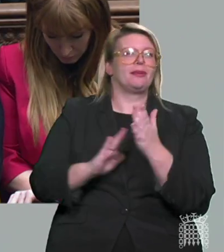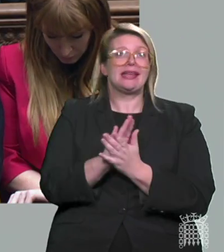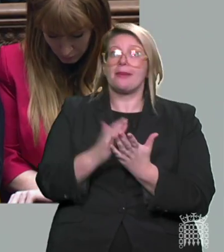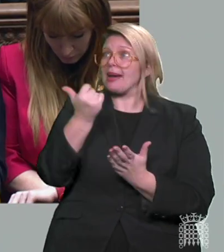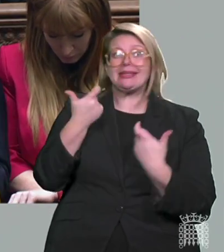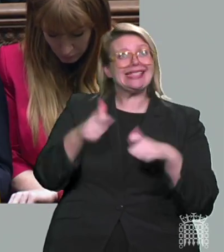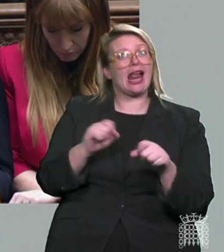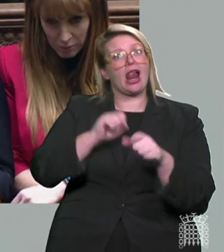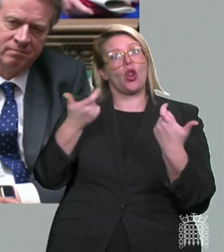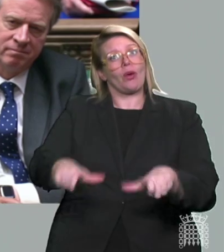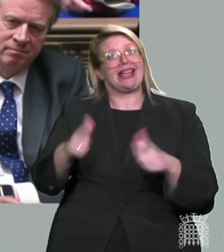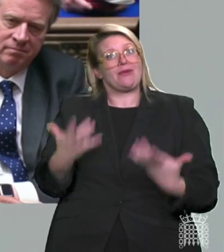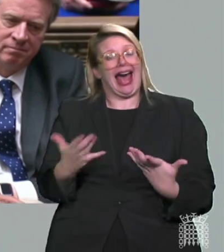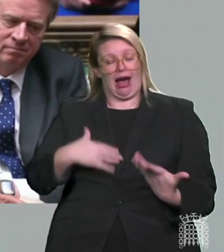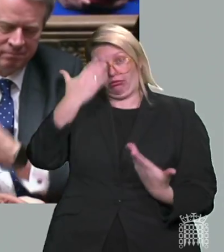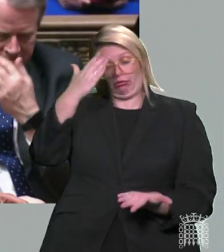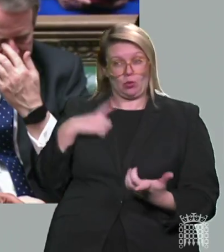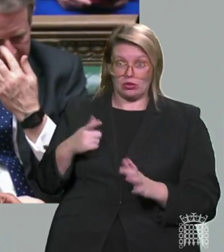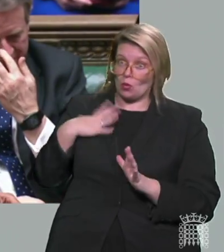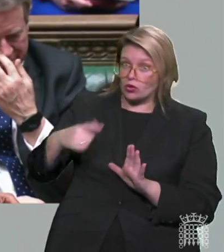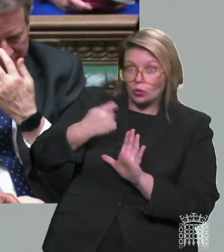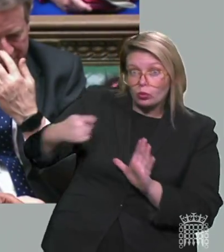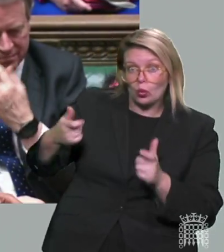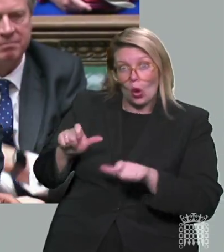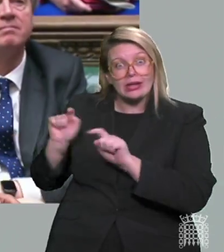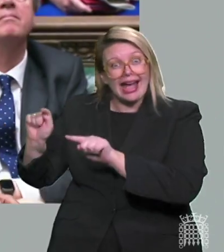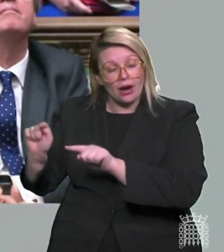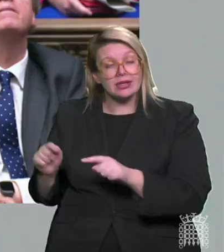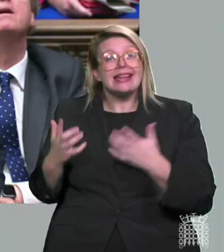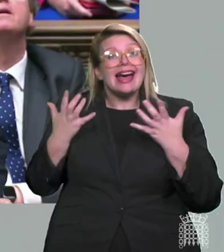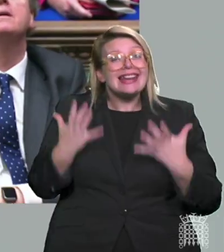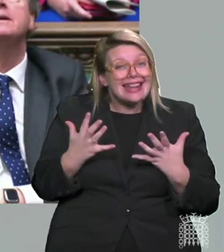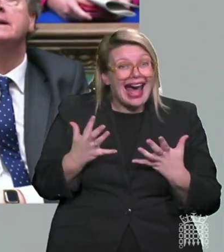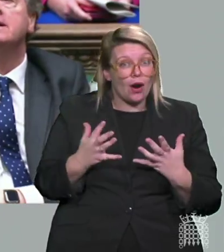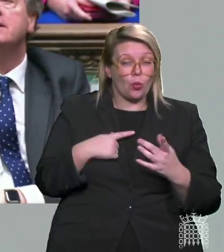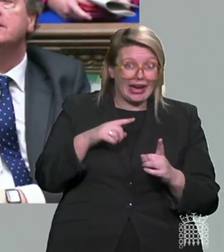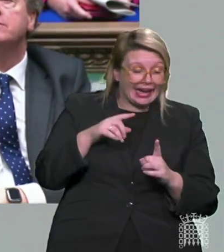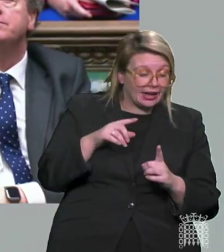Actually, right now there are record levels of cancer treatment as we catch up with those missed things.